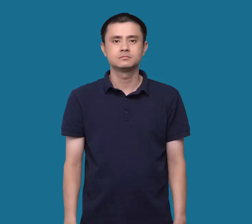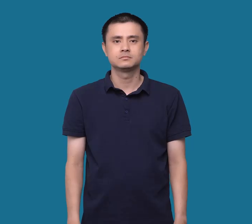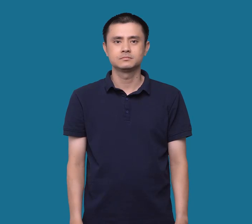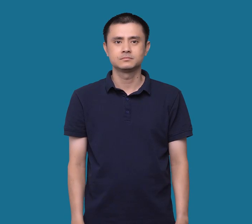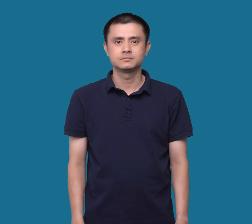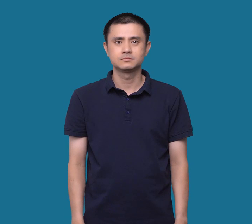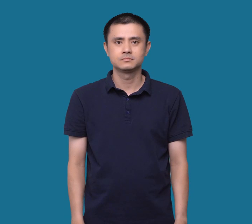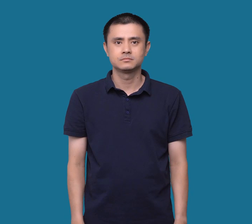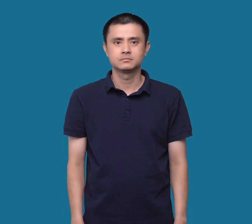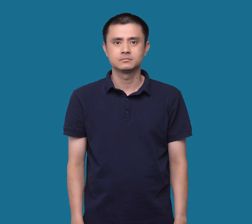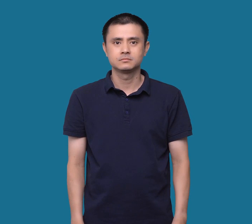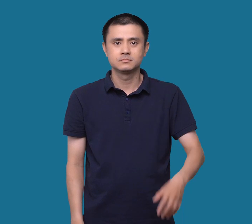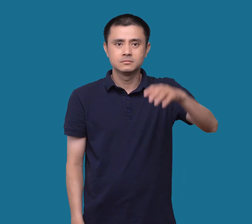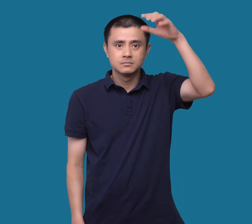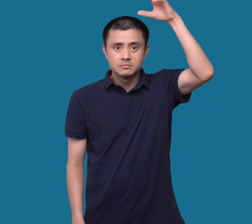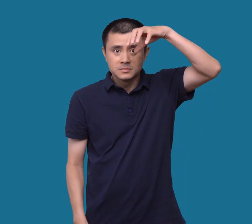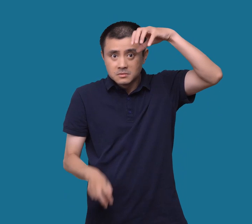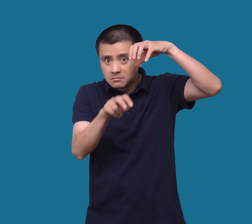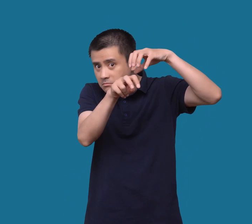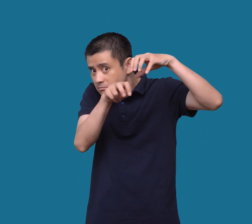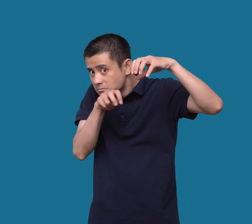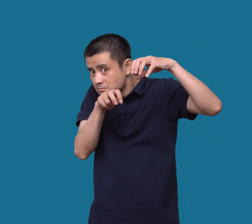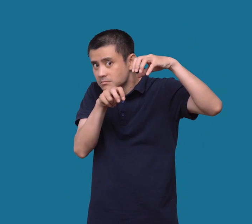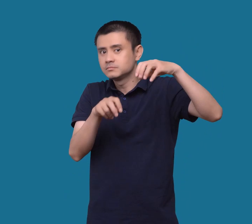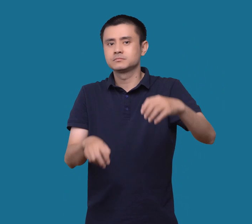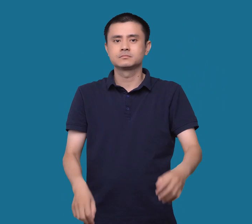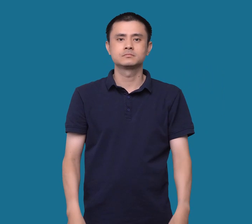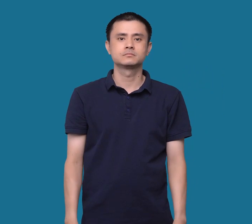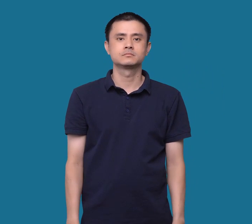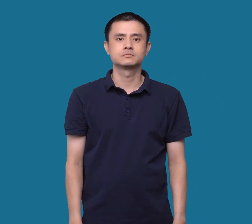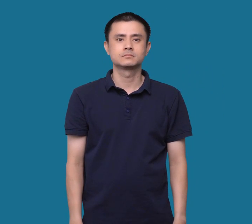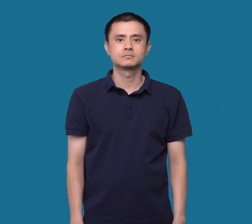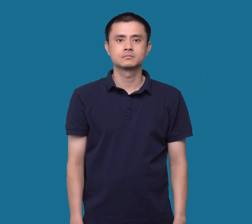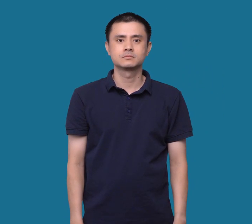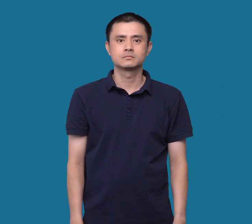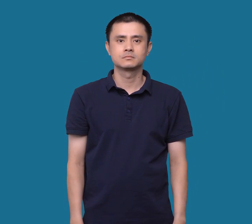trú mưa